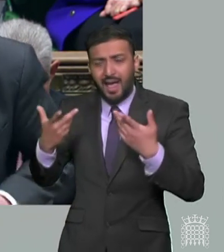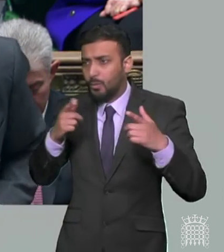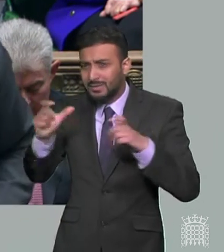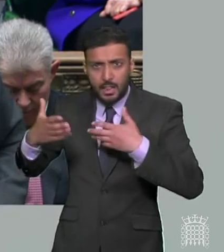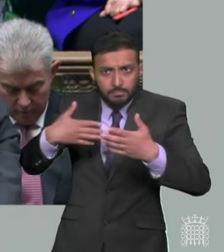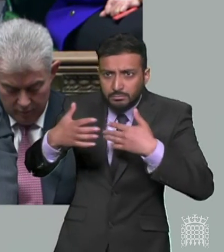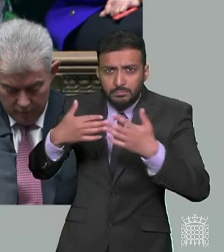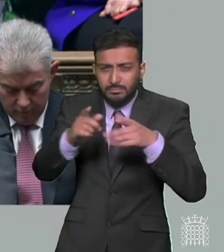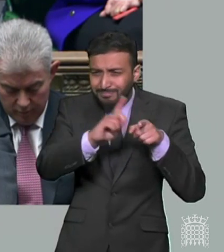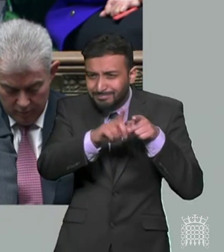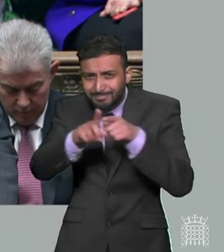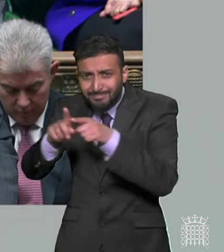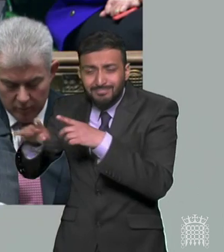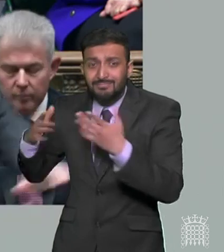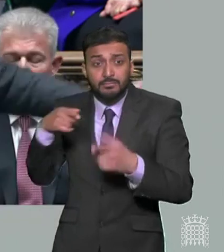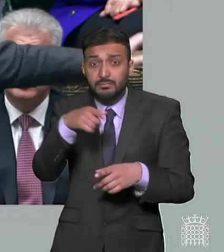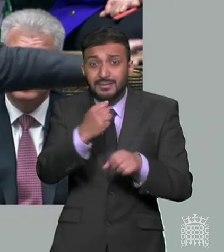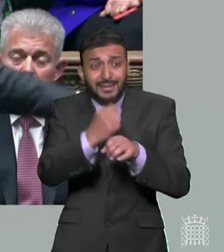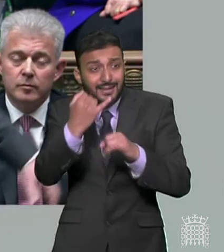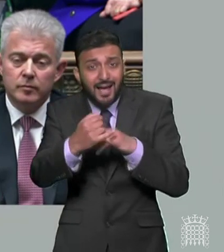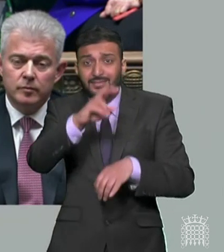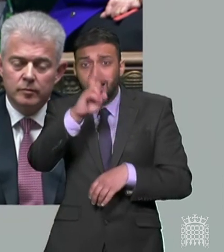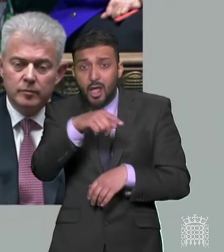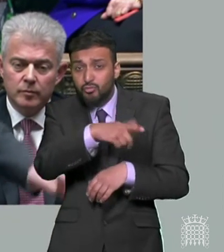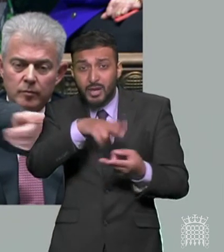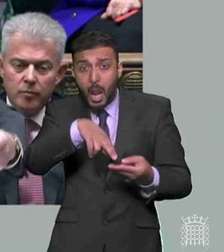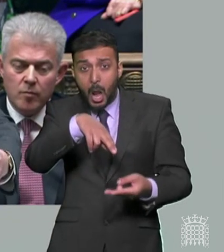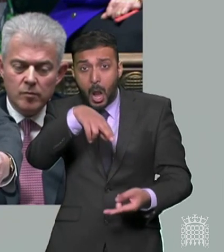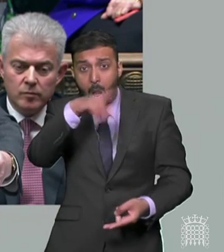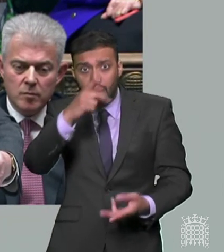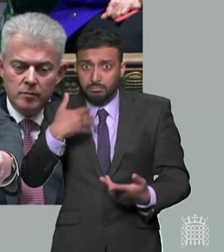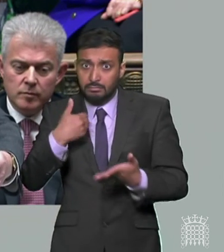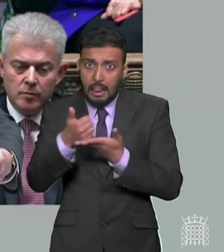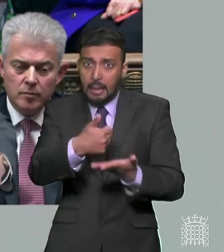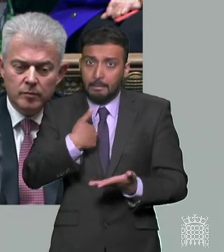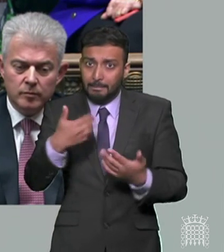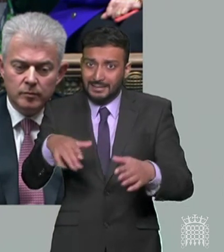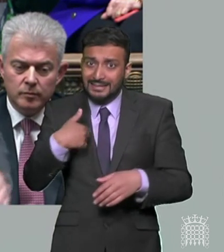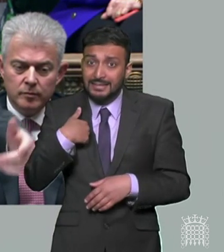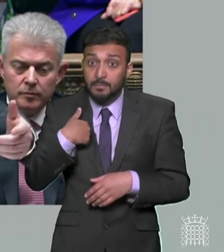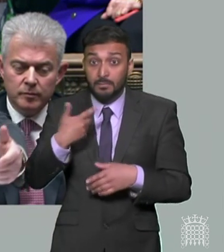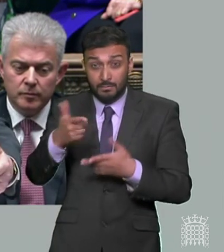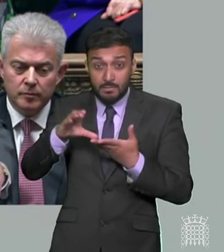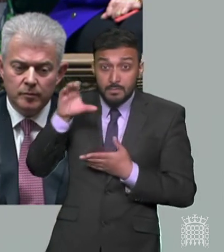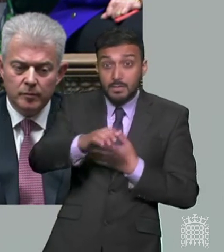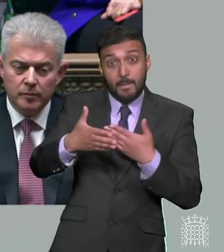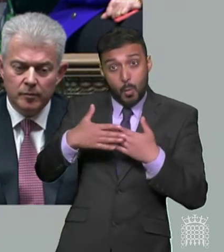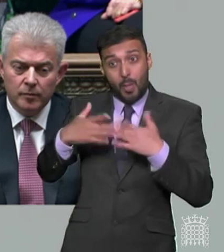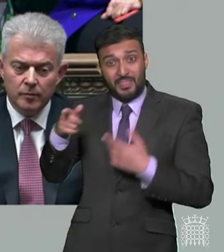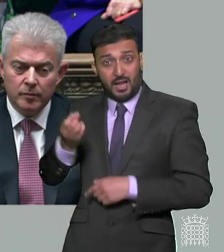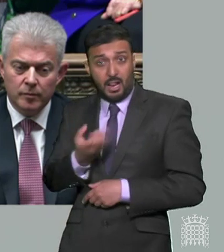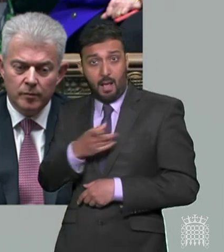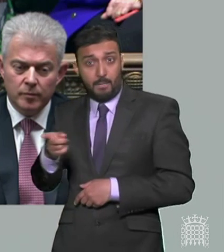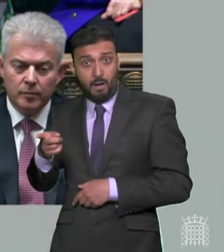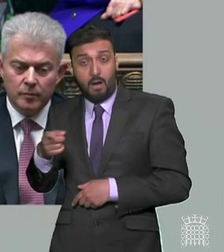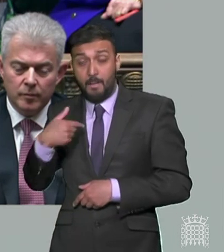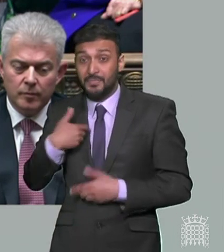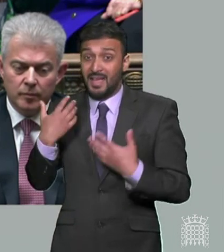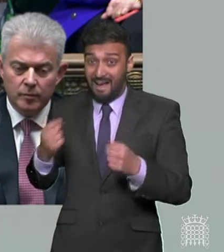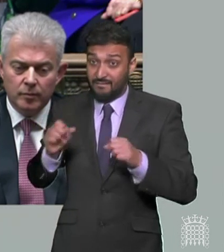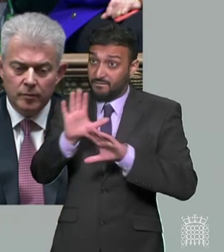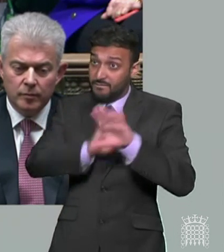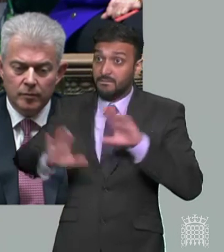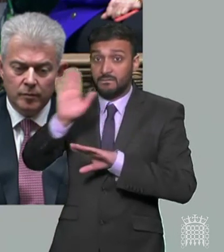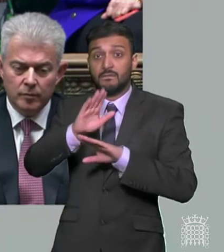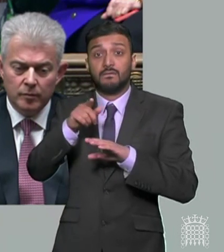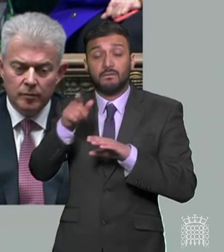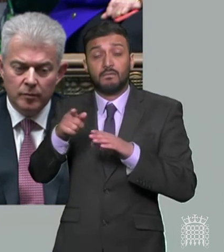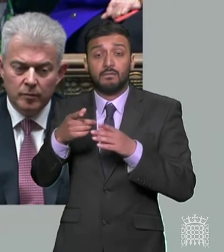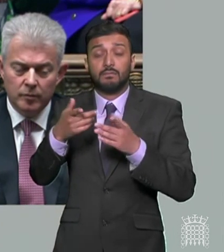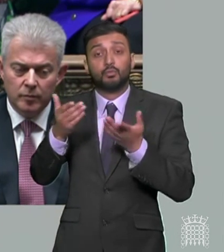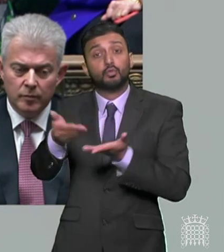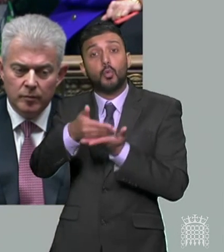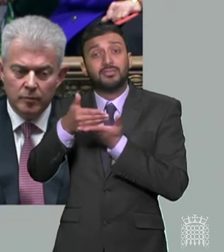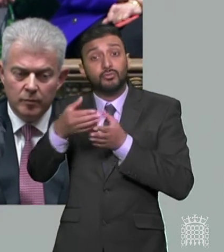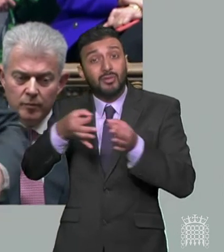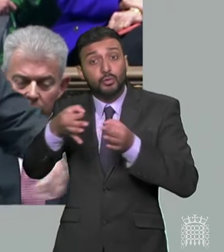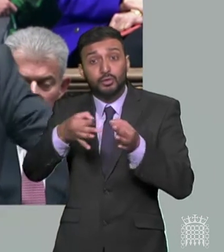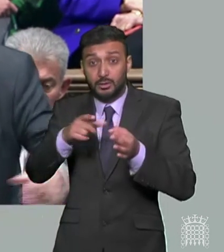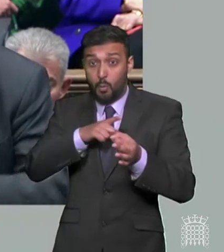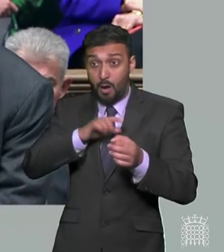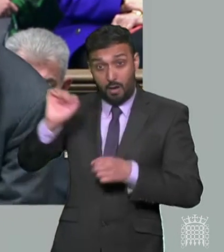We are helping people with the cost of their energy—putting in far more than Labour would—and we have a British energy security strategy to undo the mistakes made by previous Labour Governments.